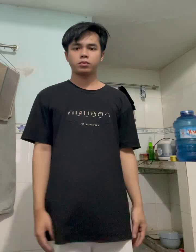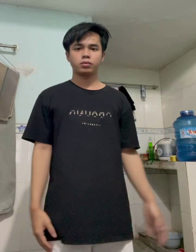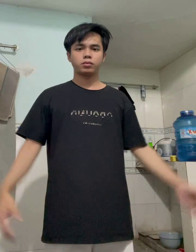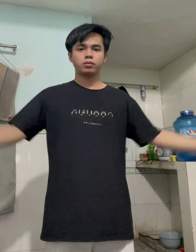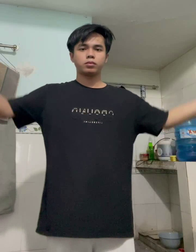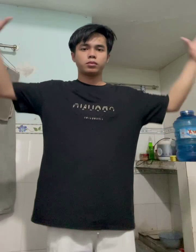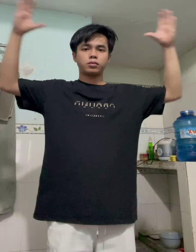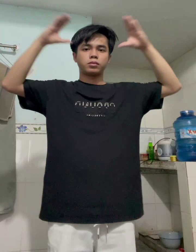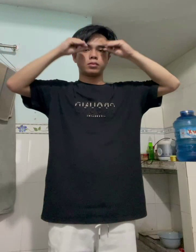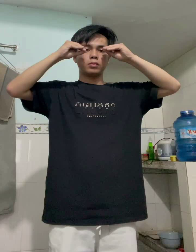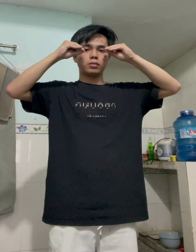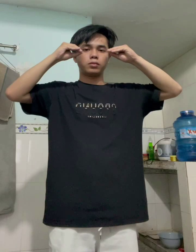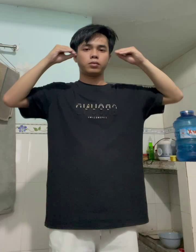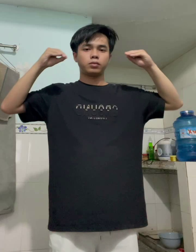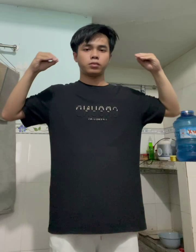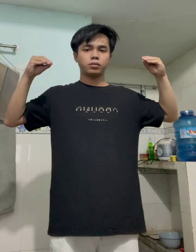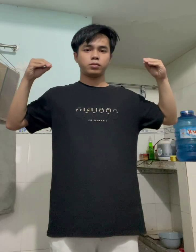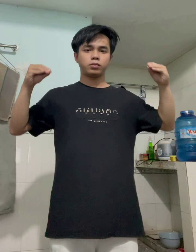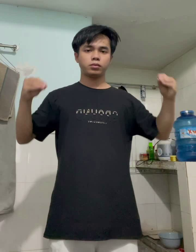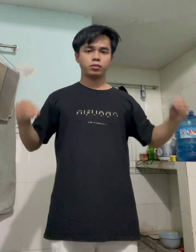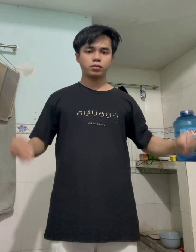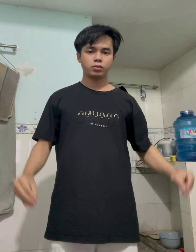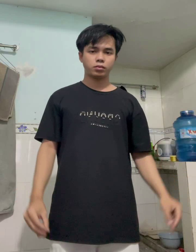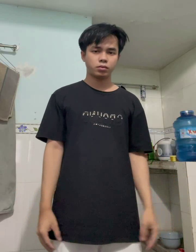buoi toi